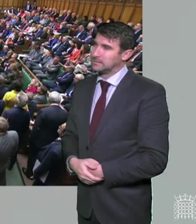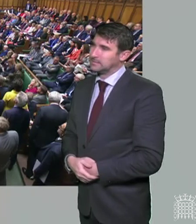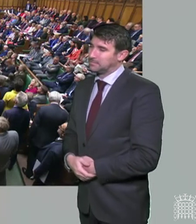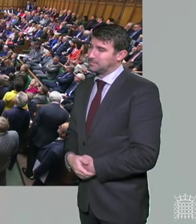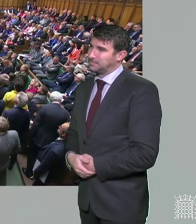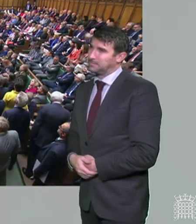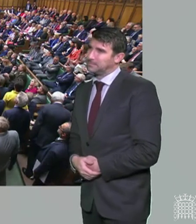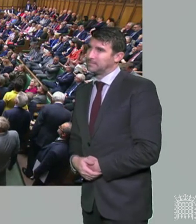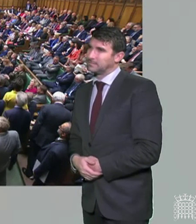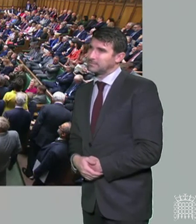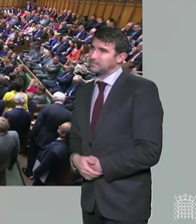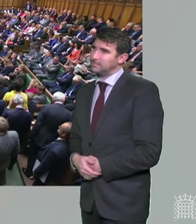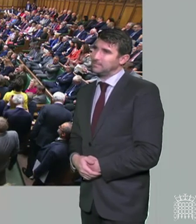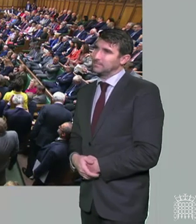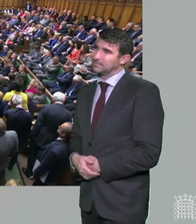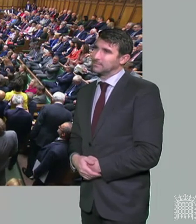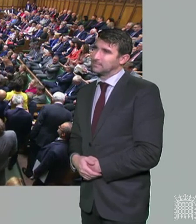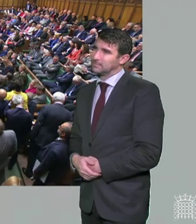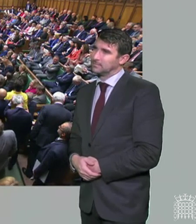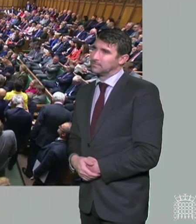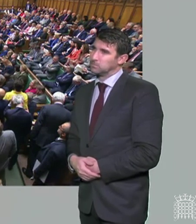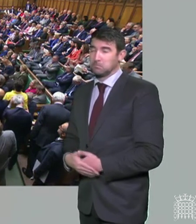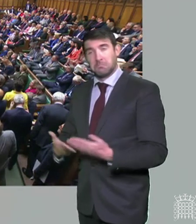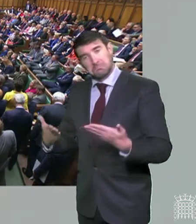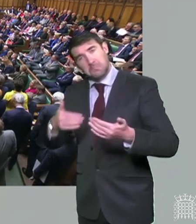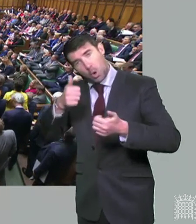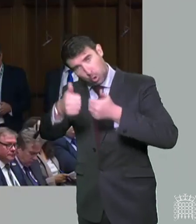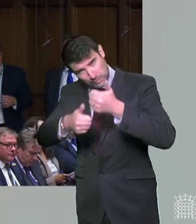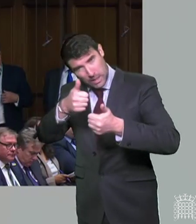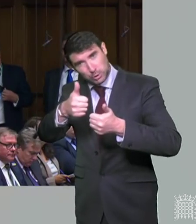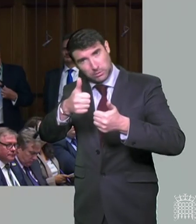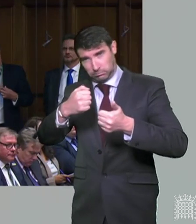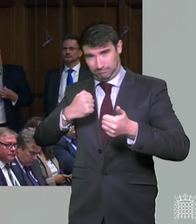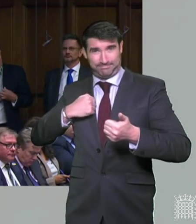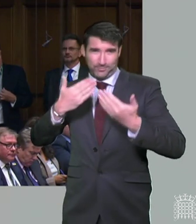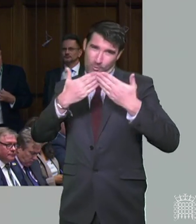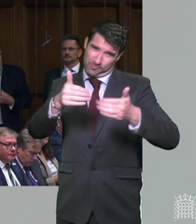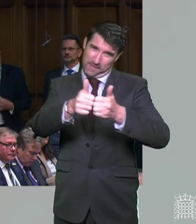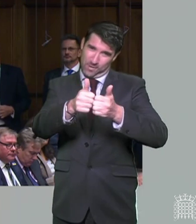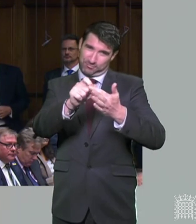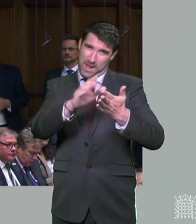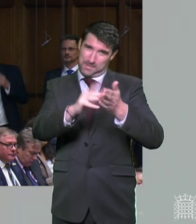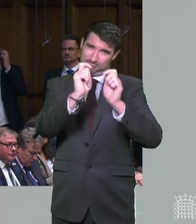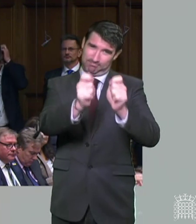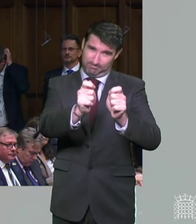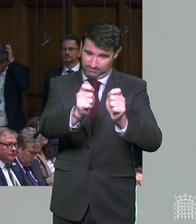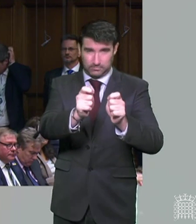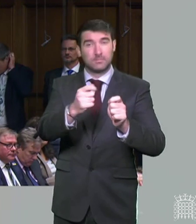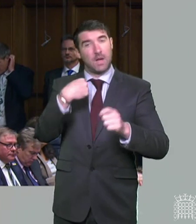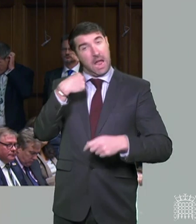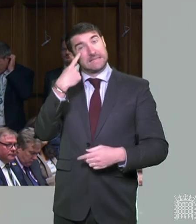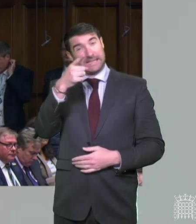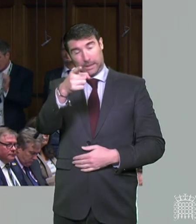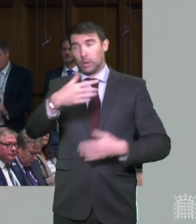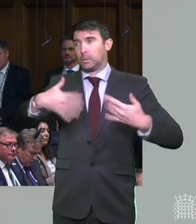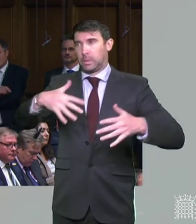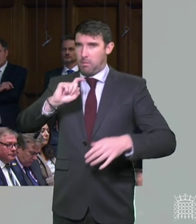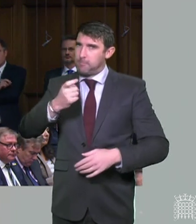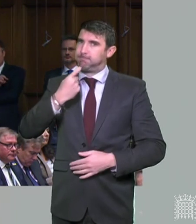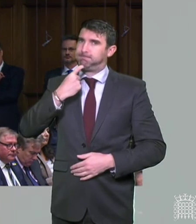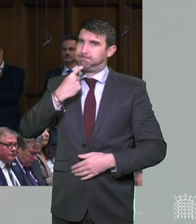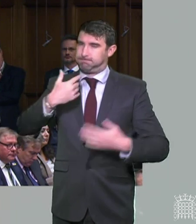I congratulate my right honourable Friend on her appointment and recognise her determination to address the many urgent and difficult challenges that face us now.